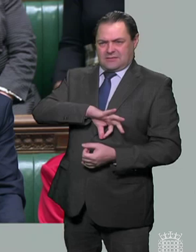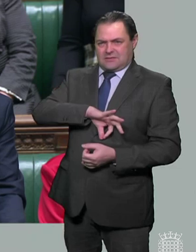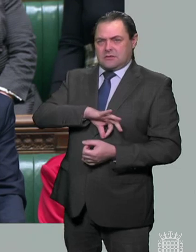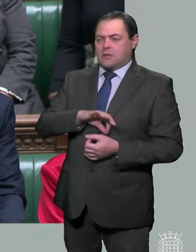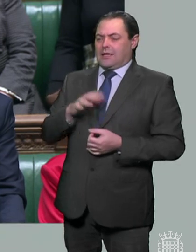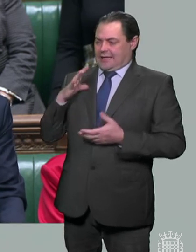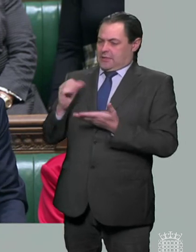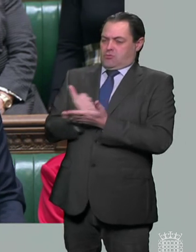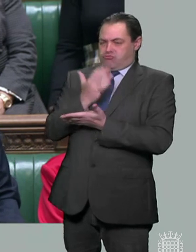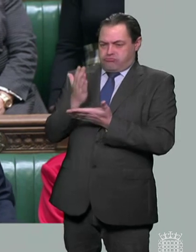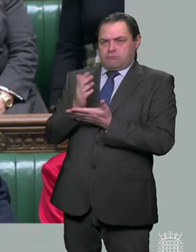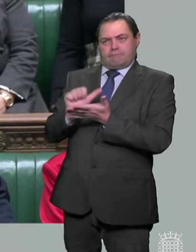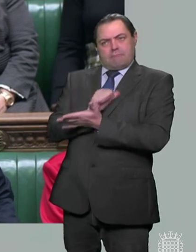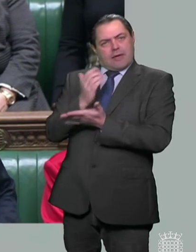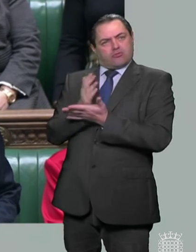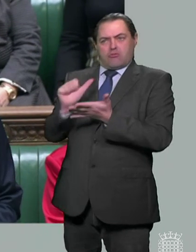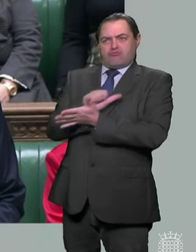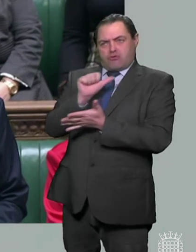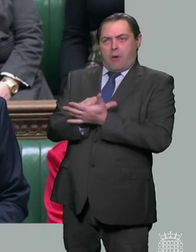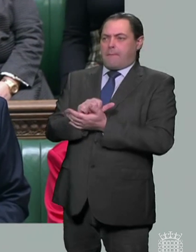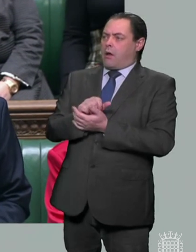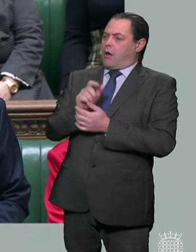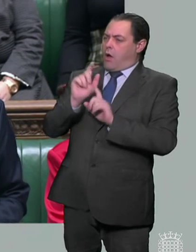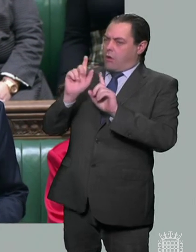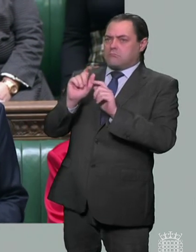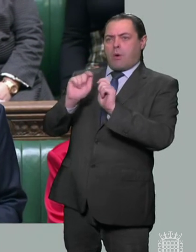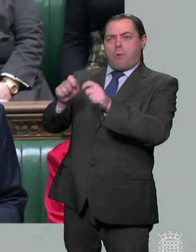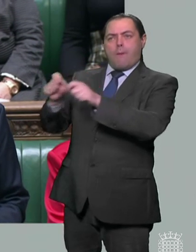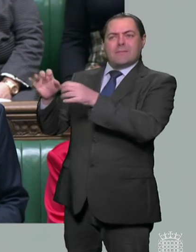steps to sorting it out: proper independence and powers for the Advisory Committee on Business Appointments, and banning these job swaps.